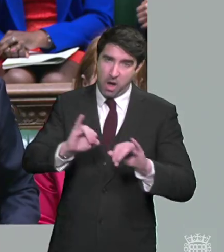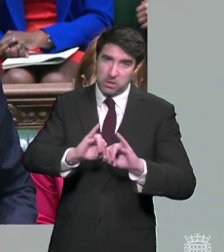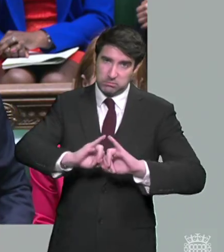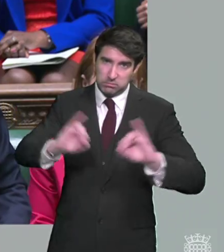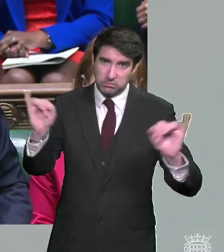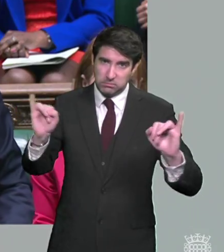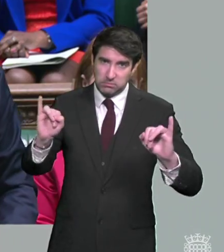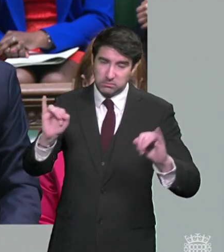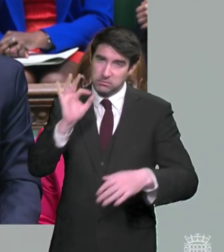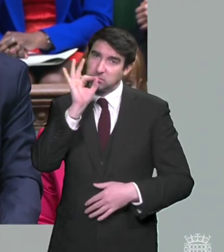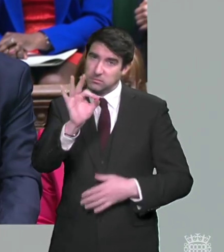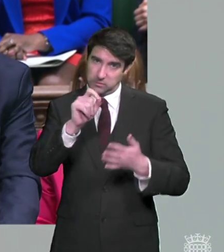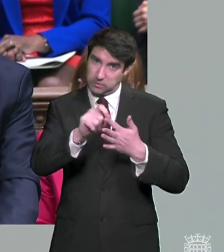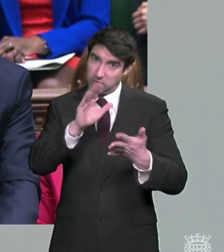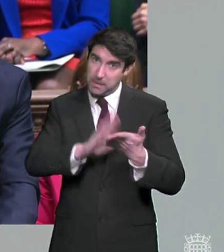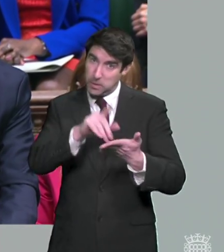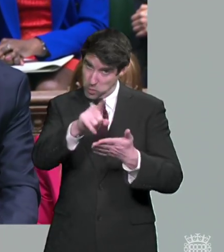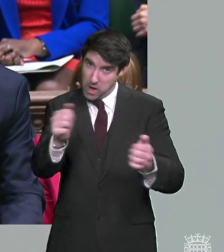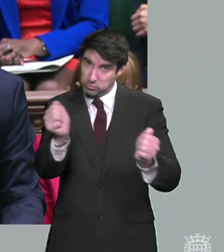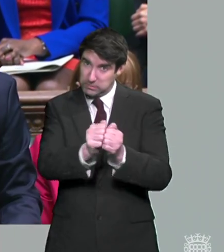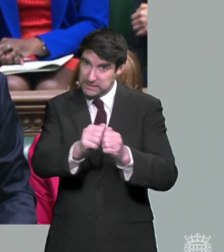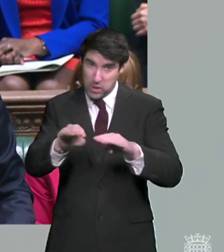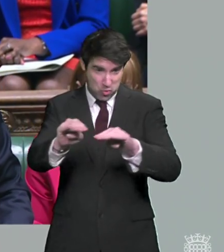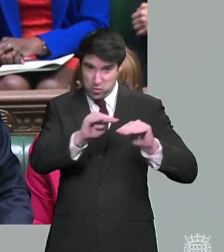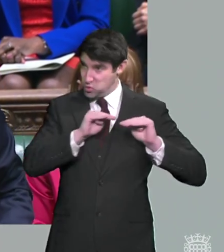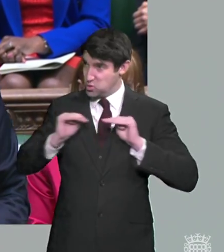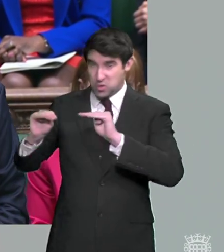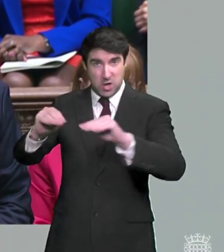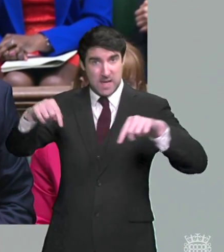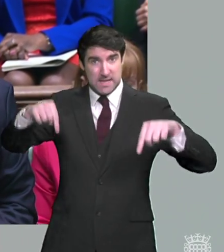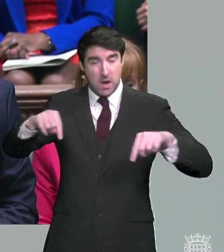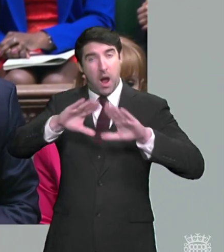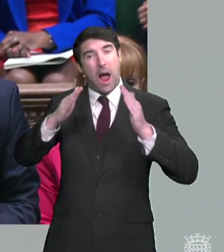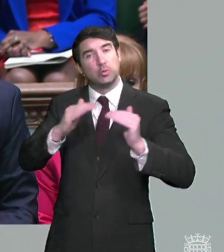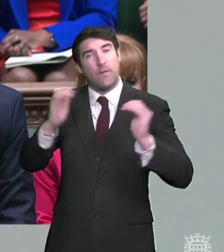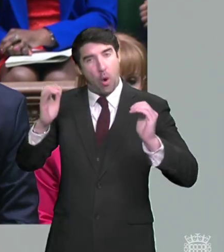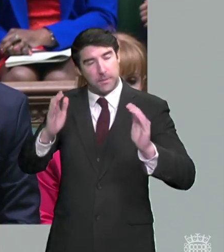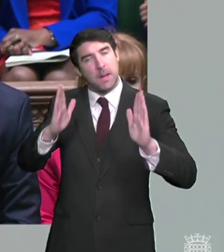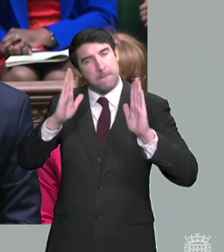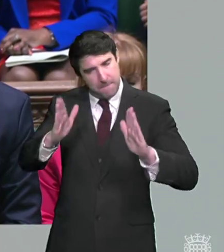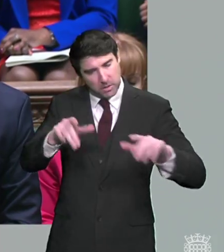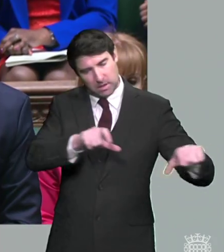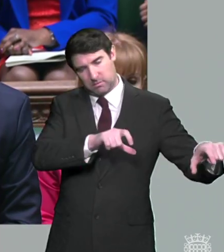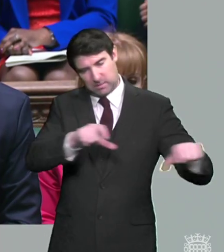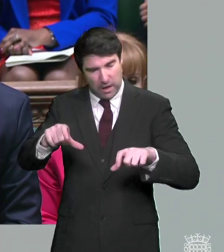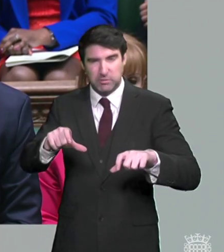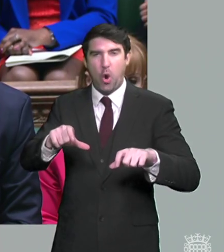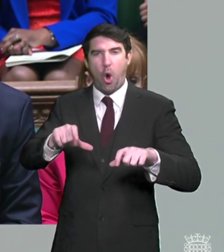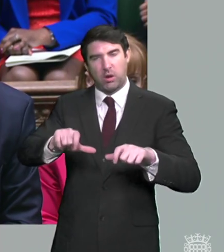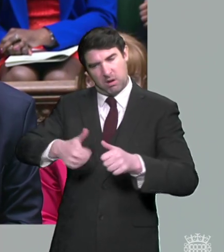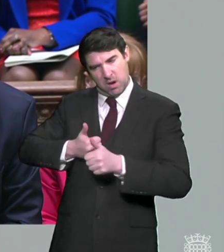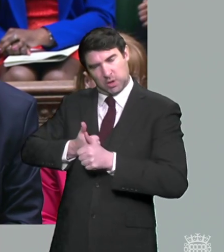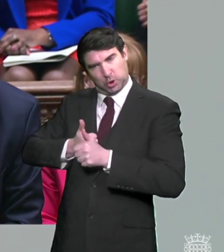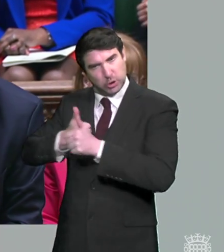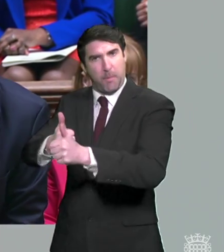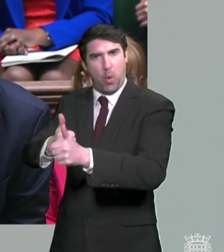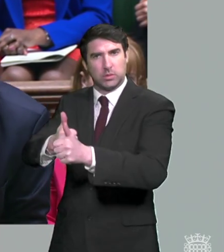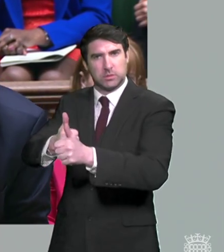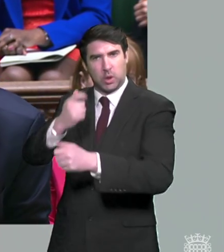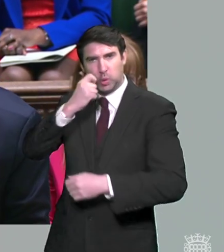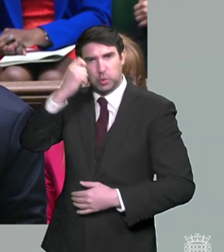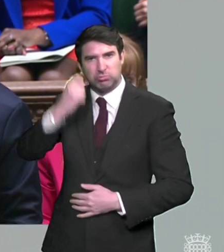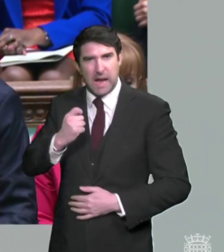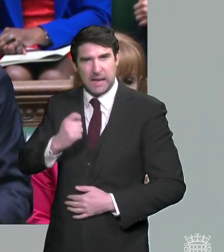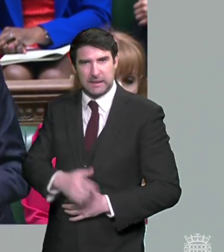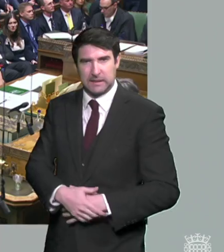Does the Prime Minister agree that it is vital for all of us, throughout the House, to continue to stand together in full support of Ukraine?